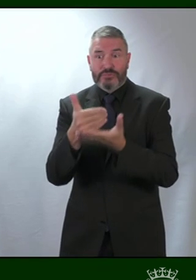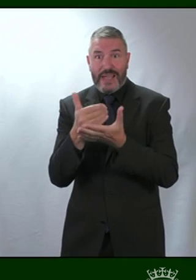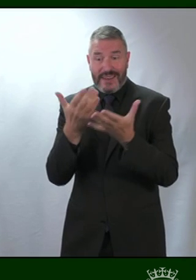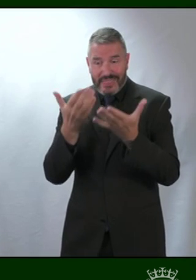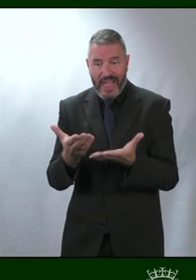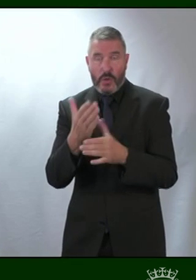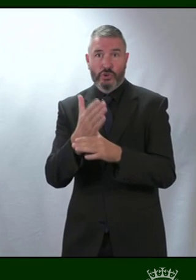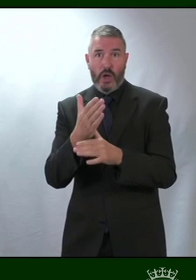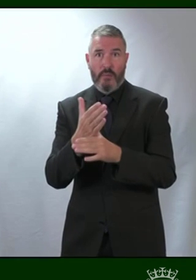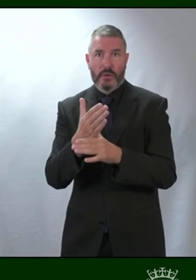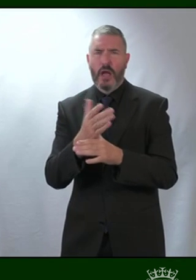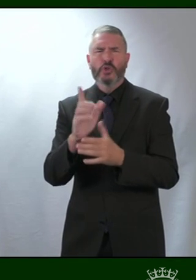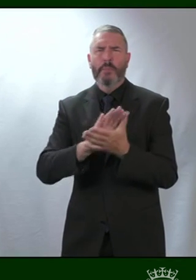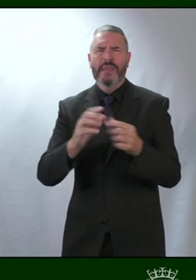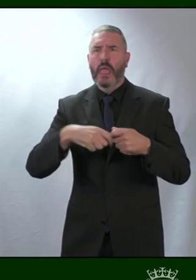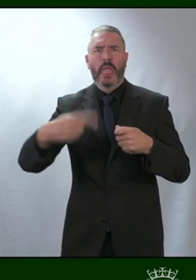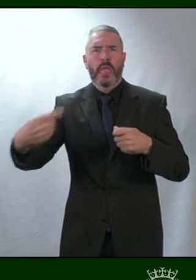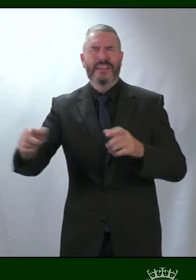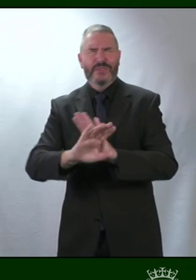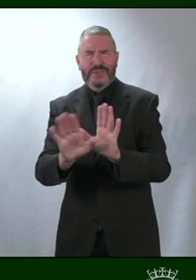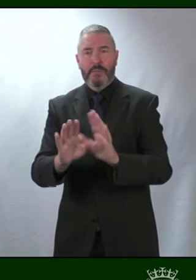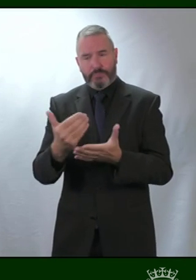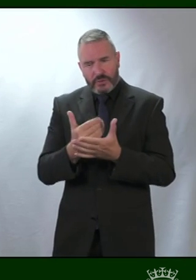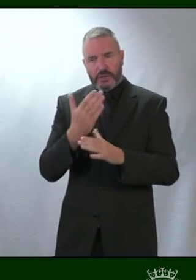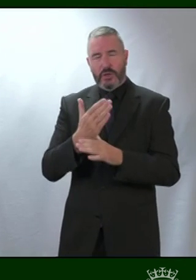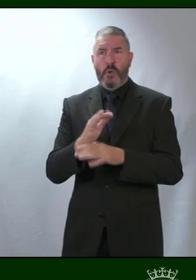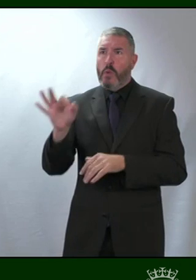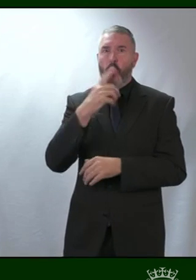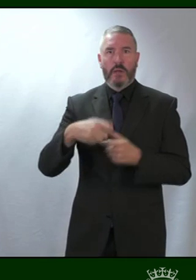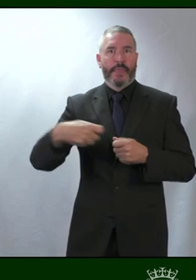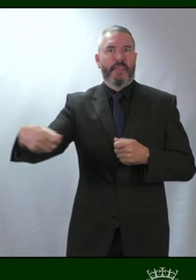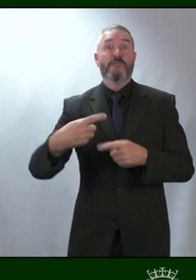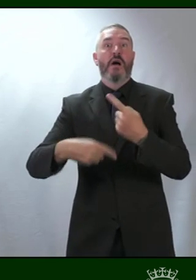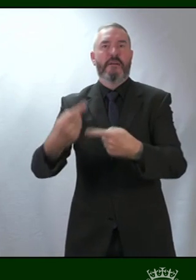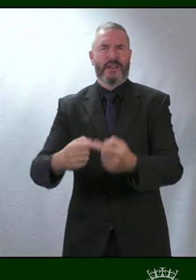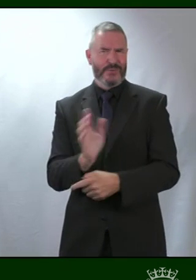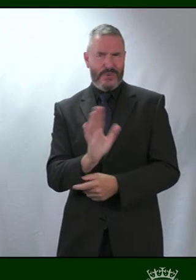It is not indefinite, and nobody—nobody, Prime Minister—has asked for that.